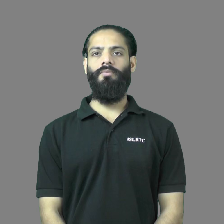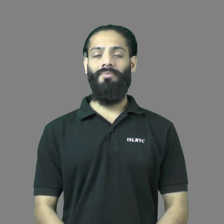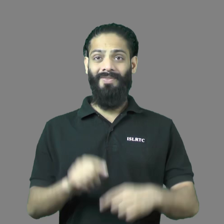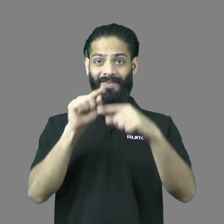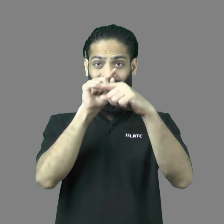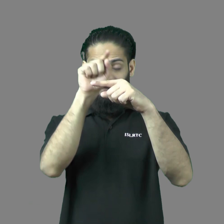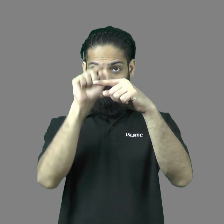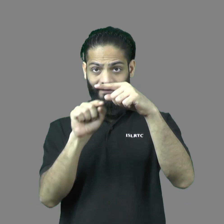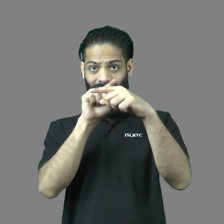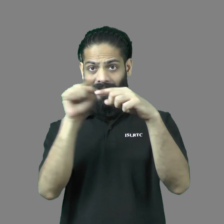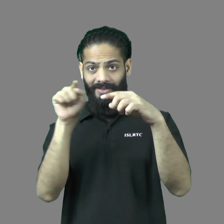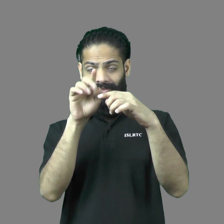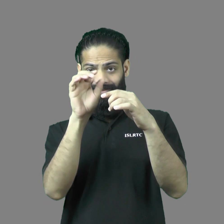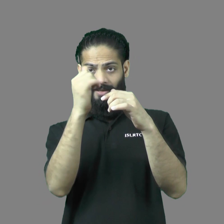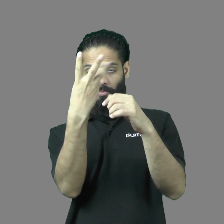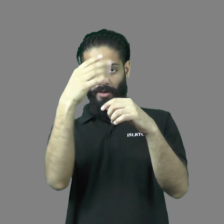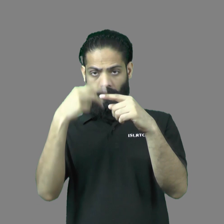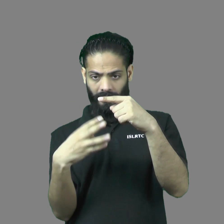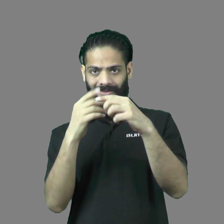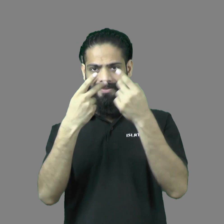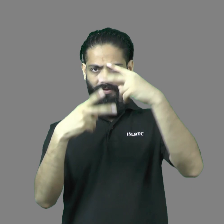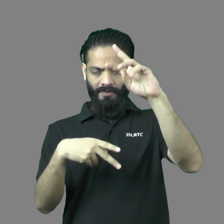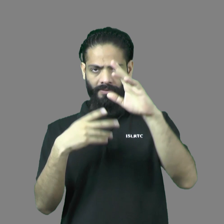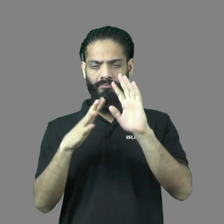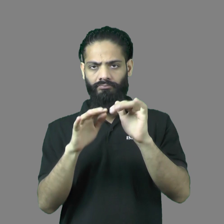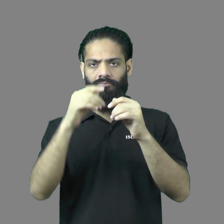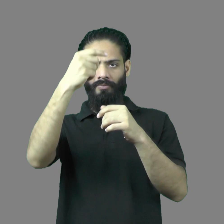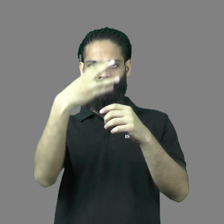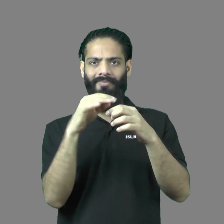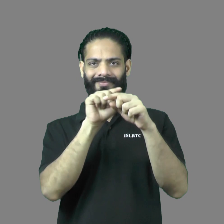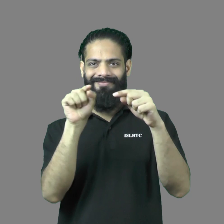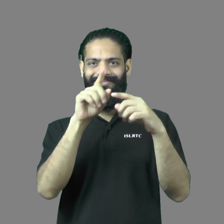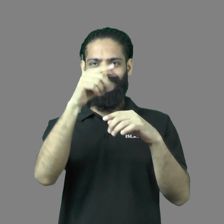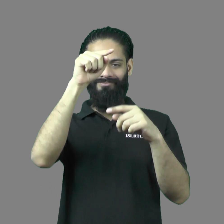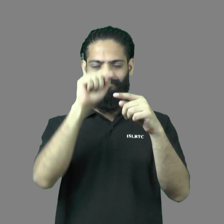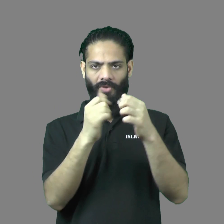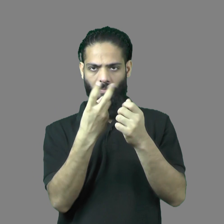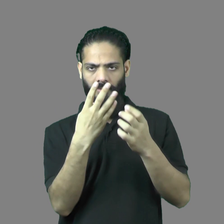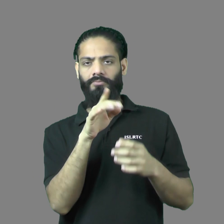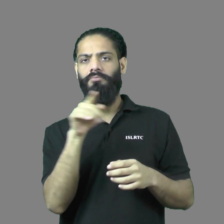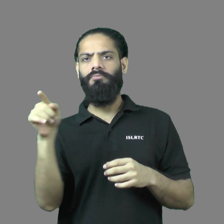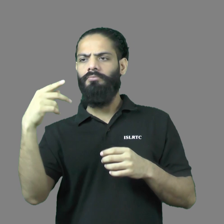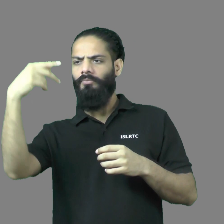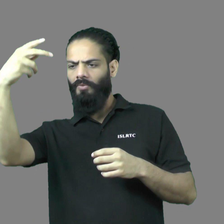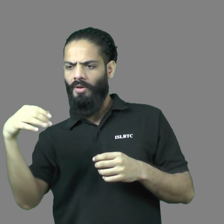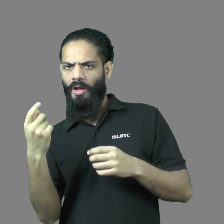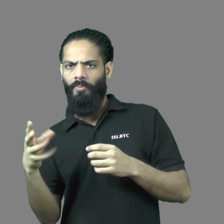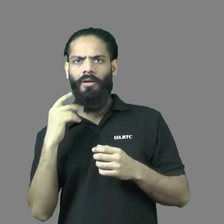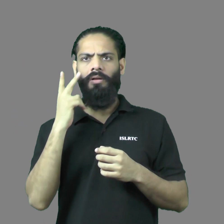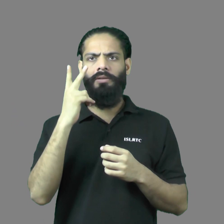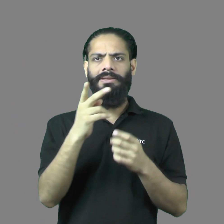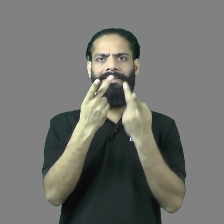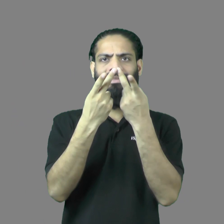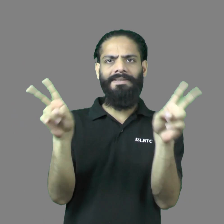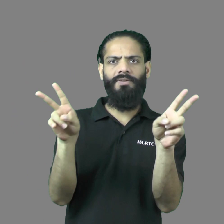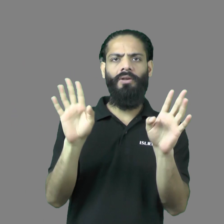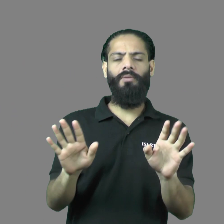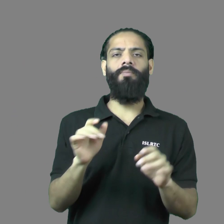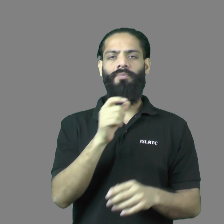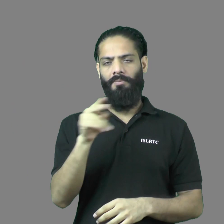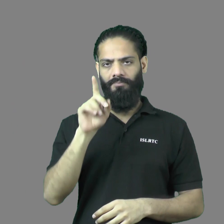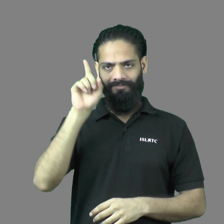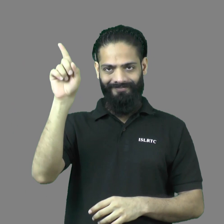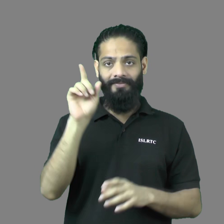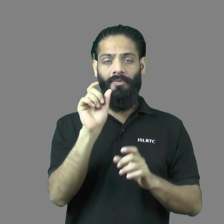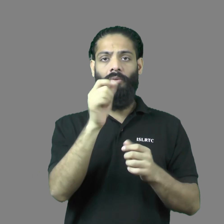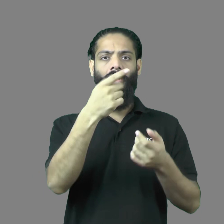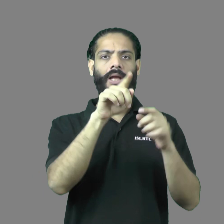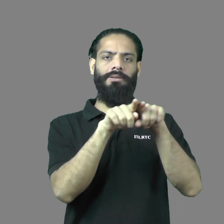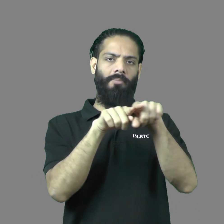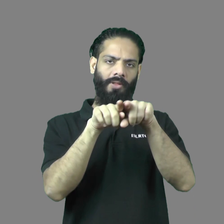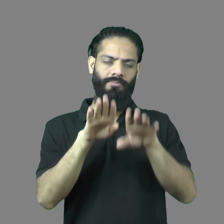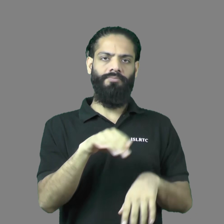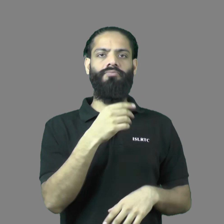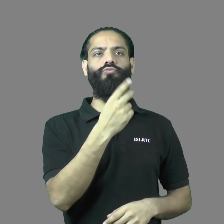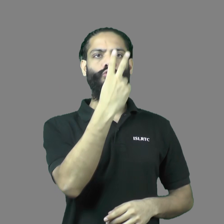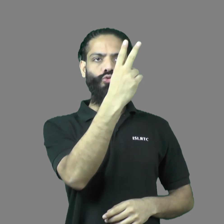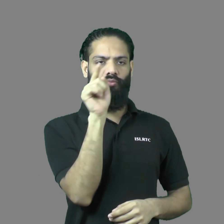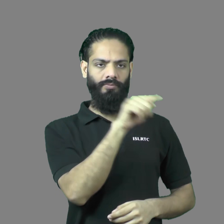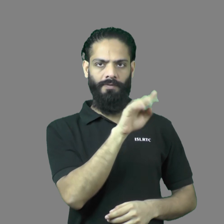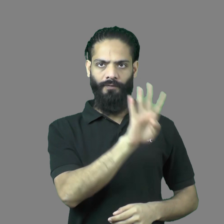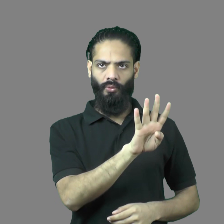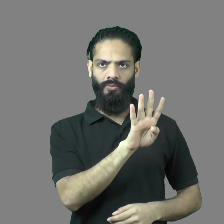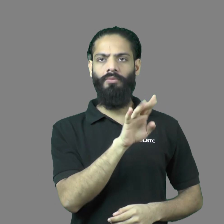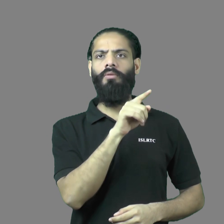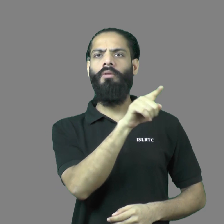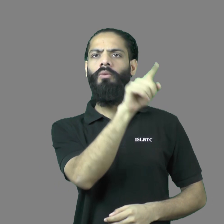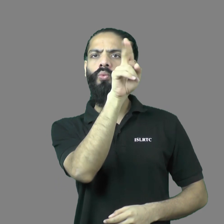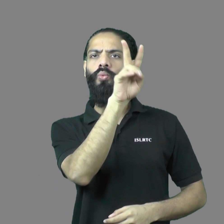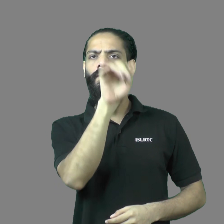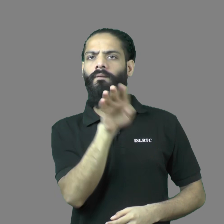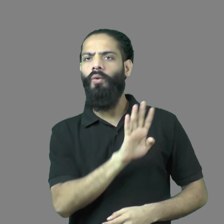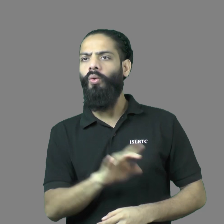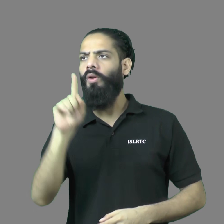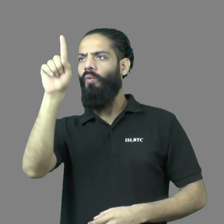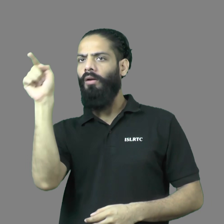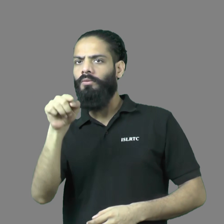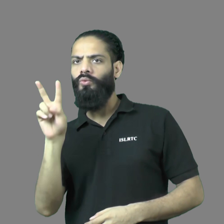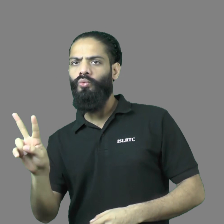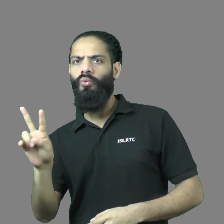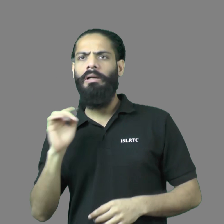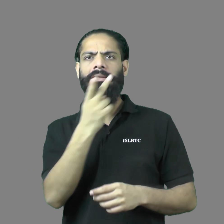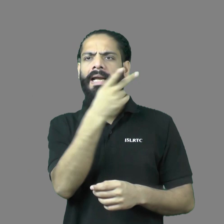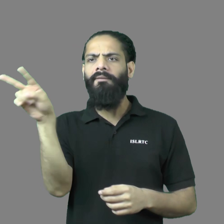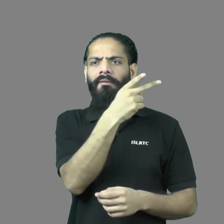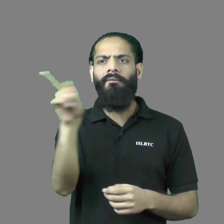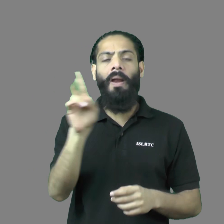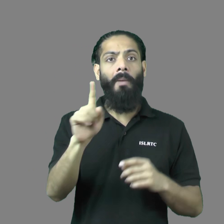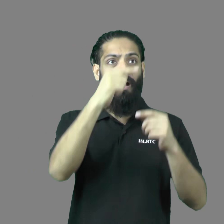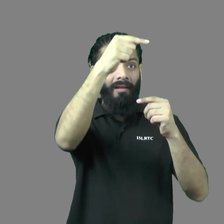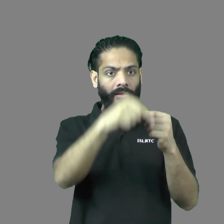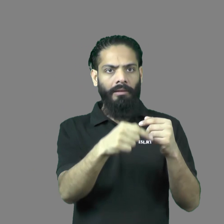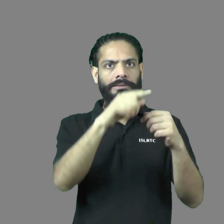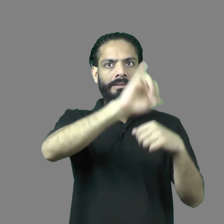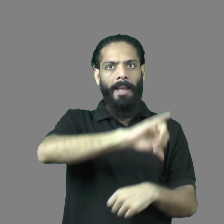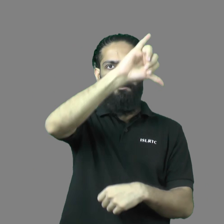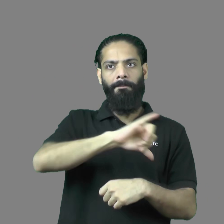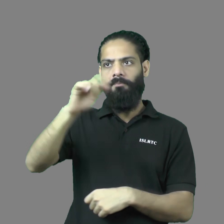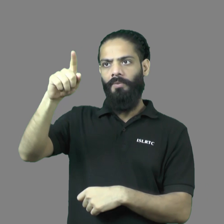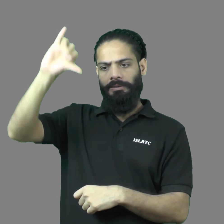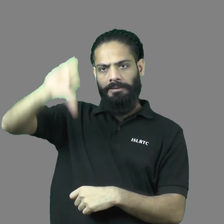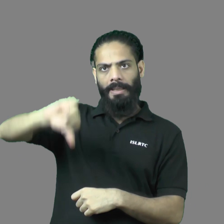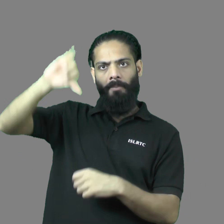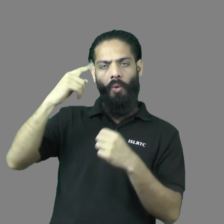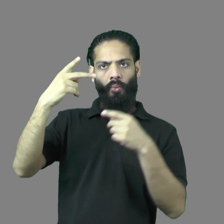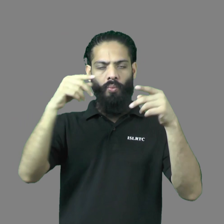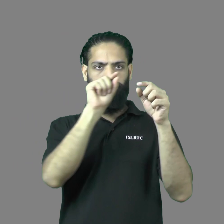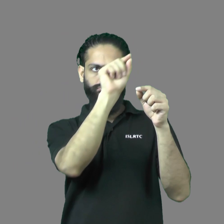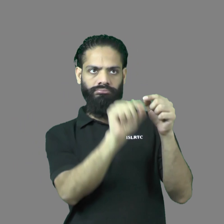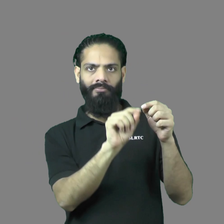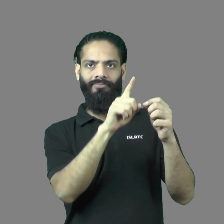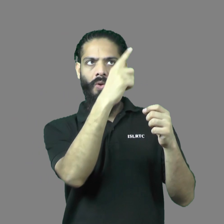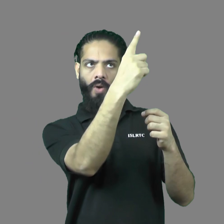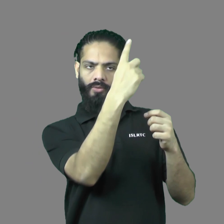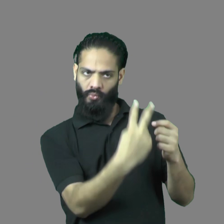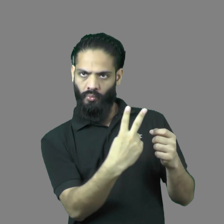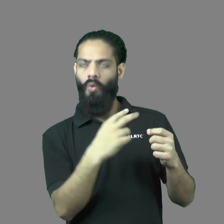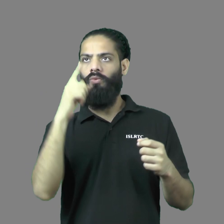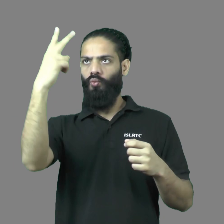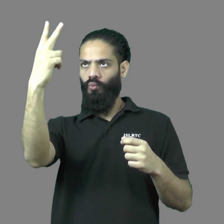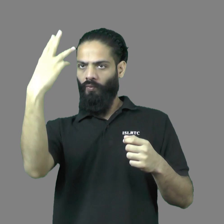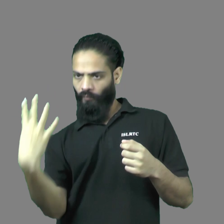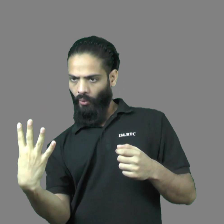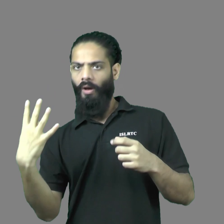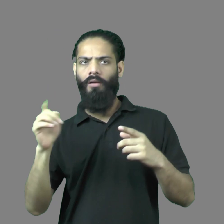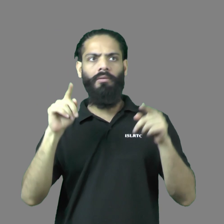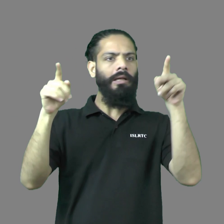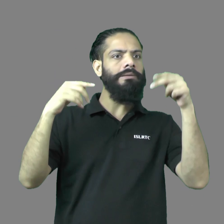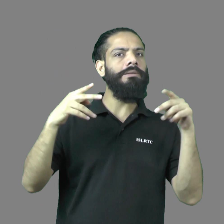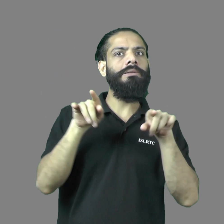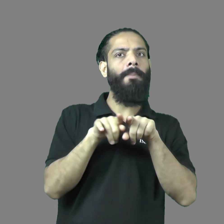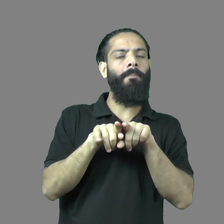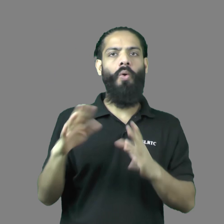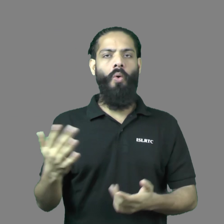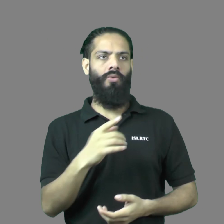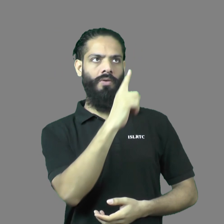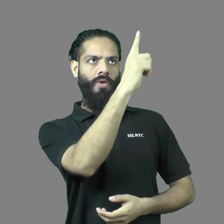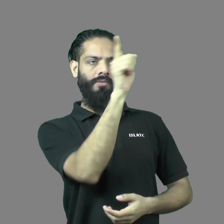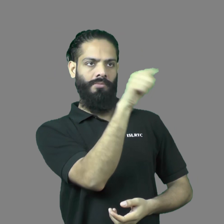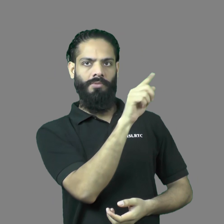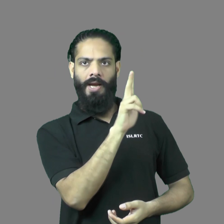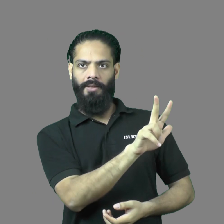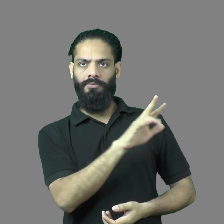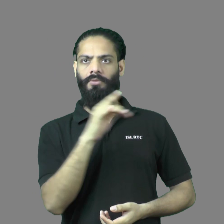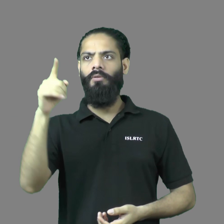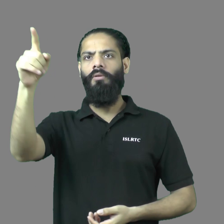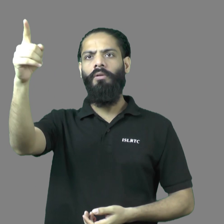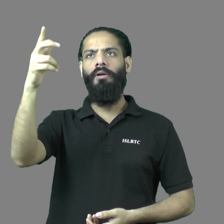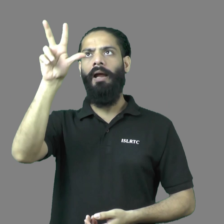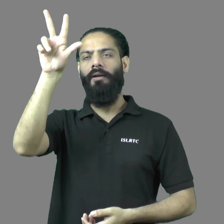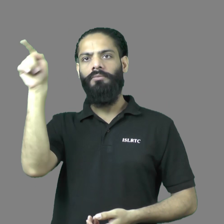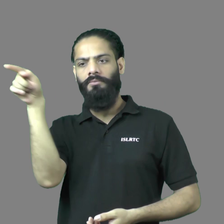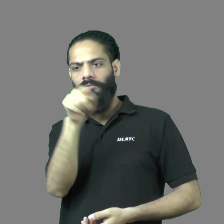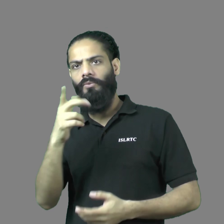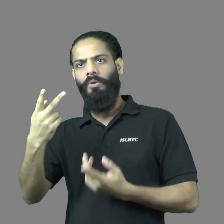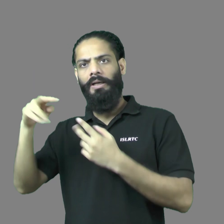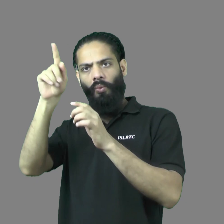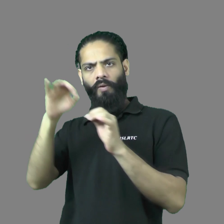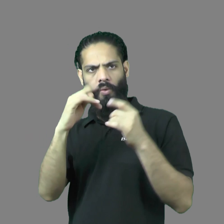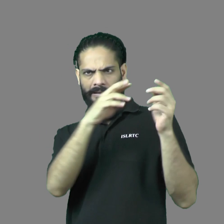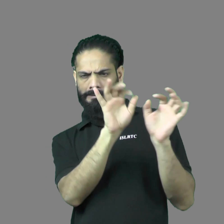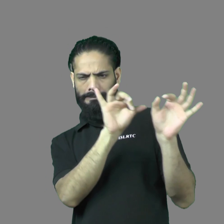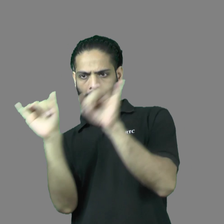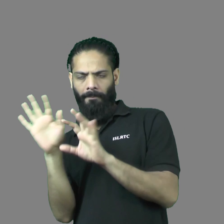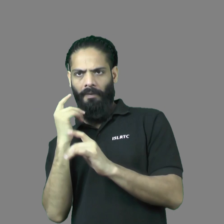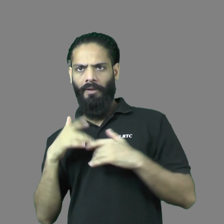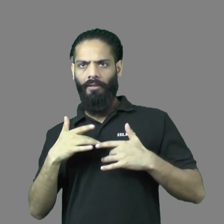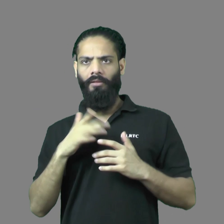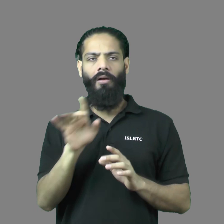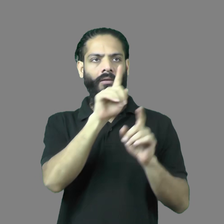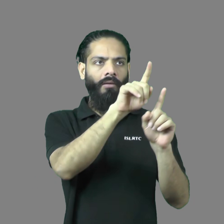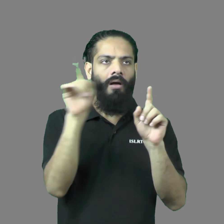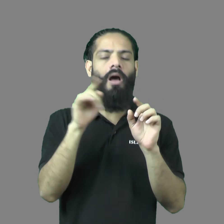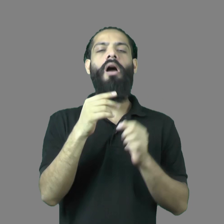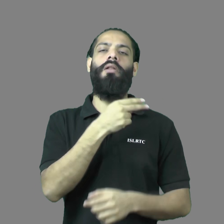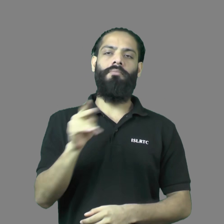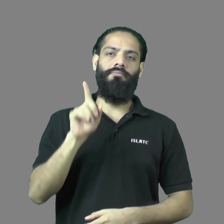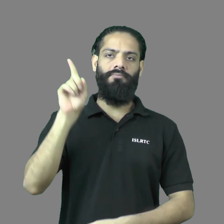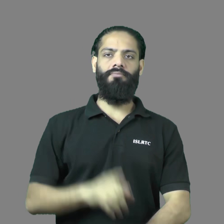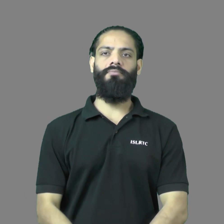Equivalent Fraction